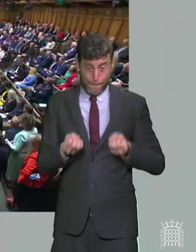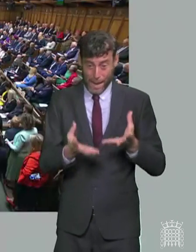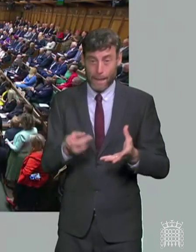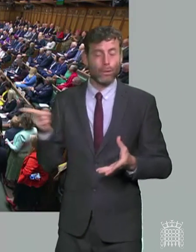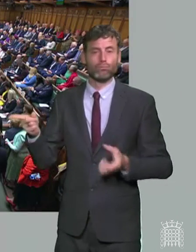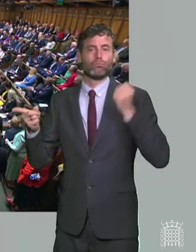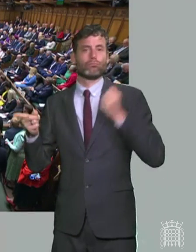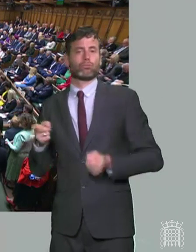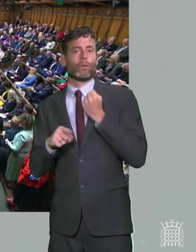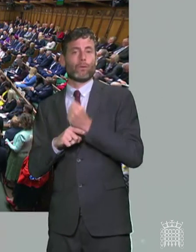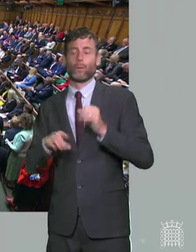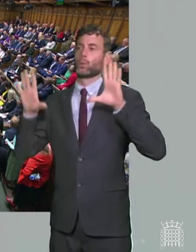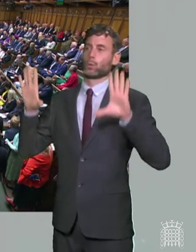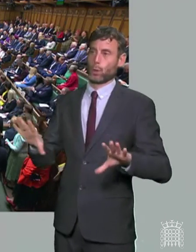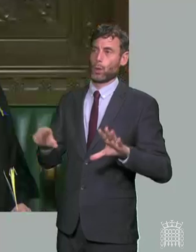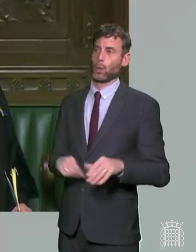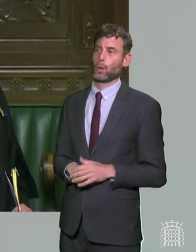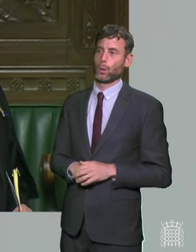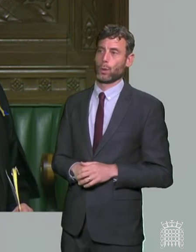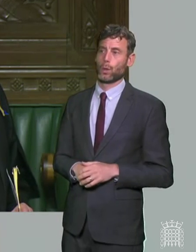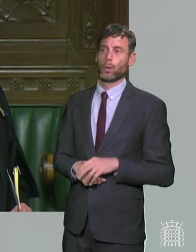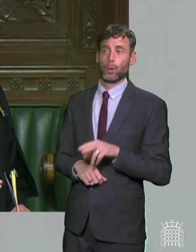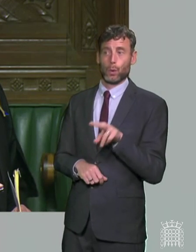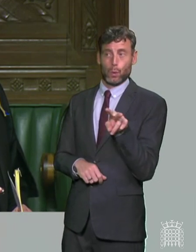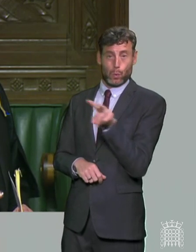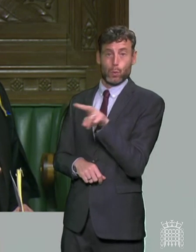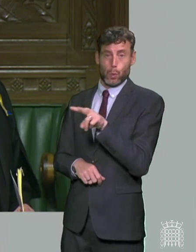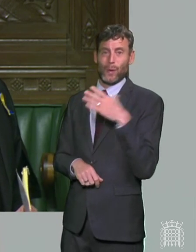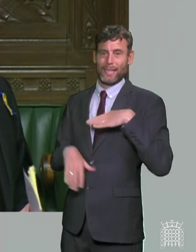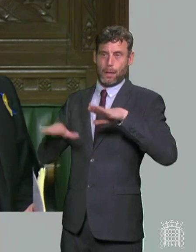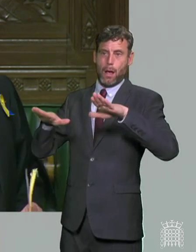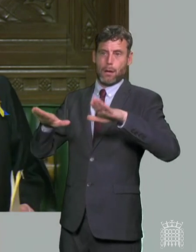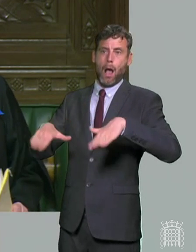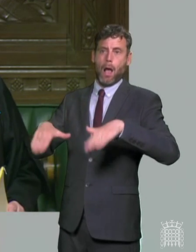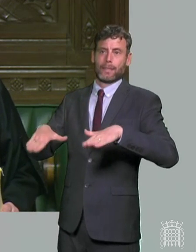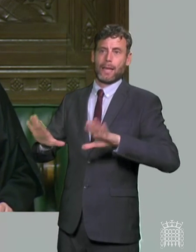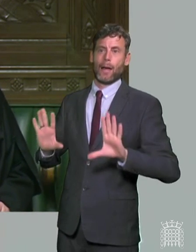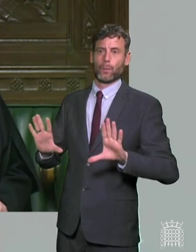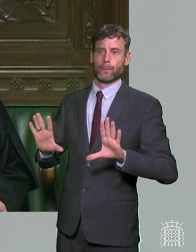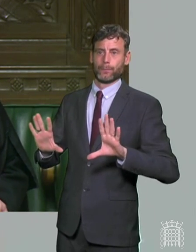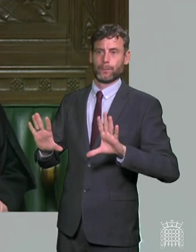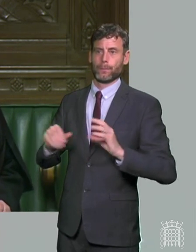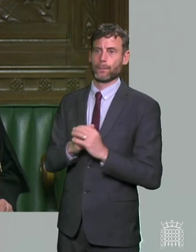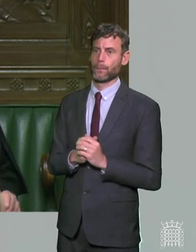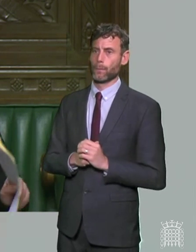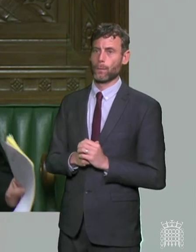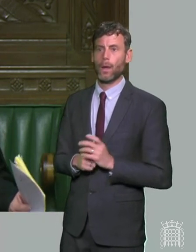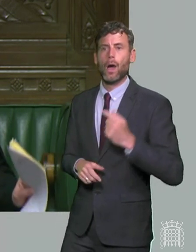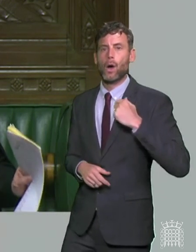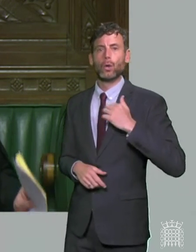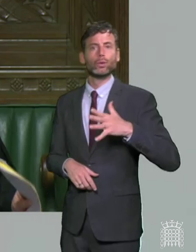Order. Once again, I think the two of you need to calm down.